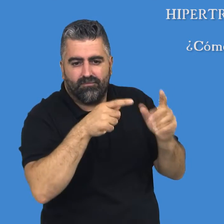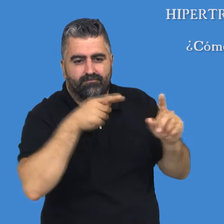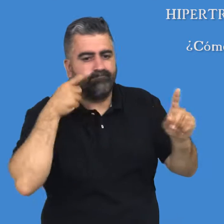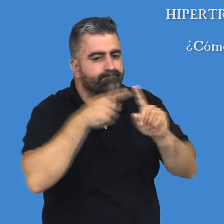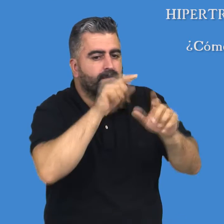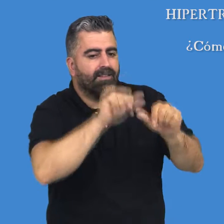objetivo